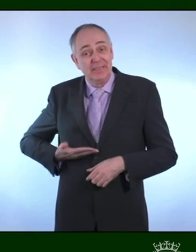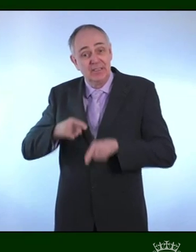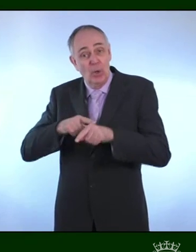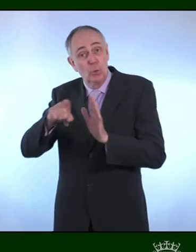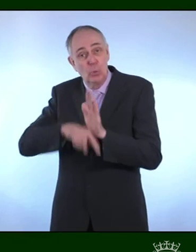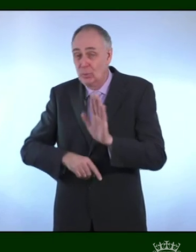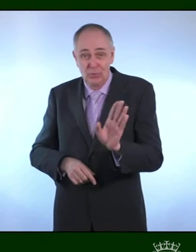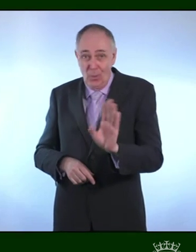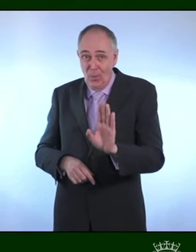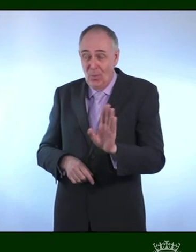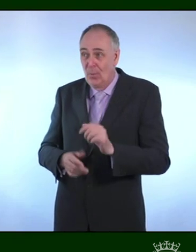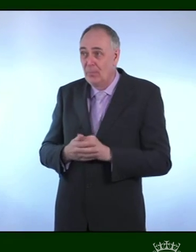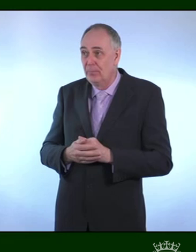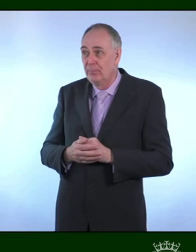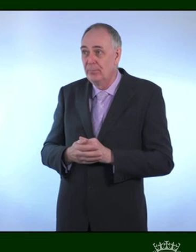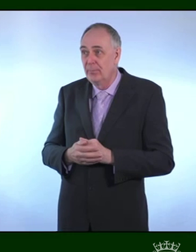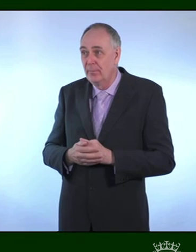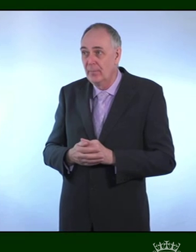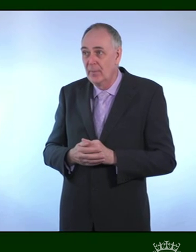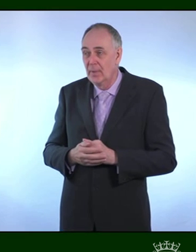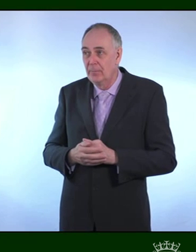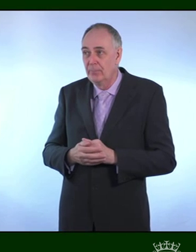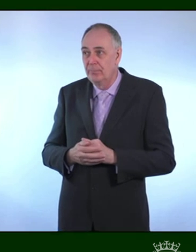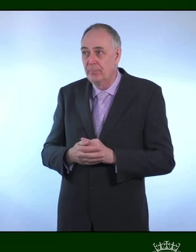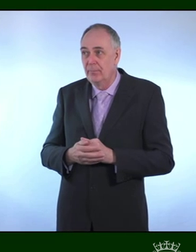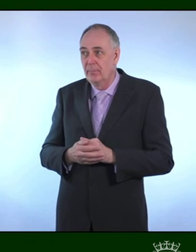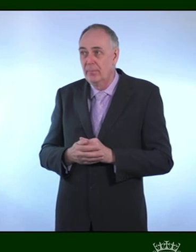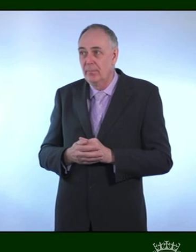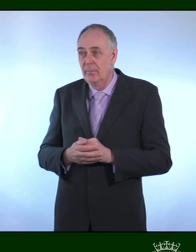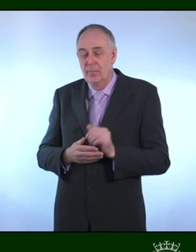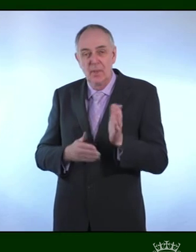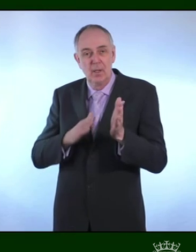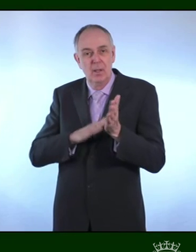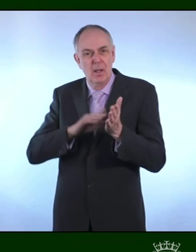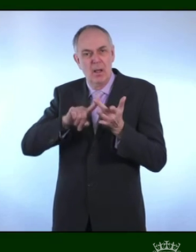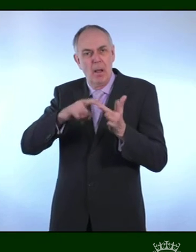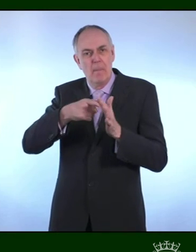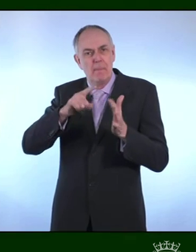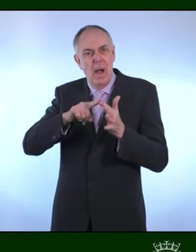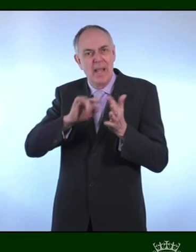I am particularly thinking of Mike Ashley forcing workers into empty Sports Direct shops.